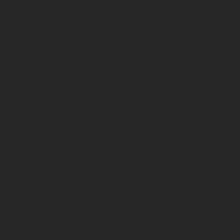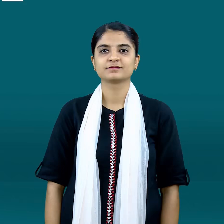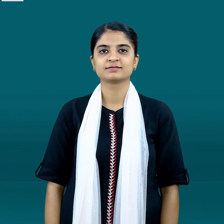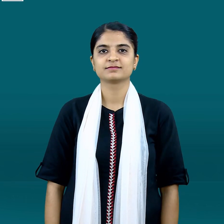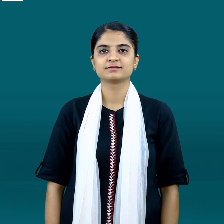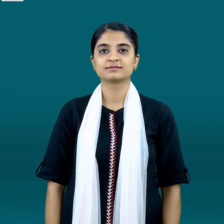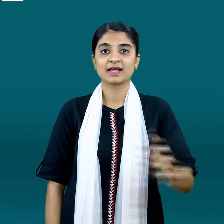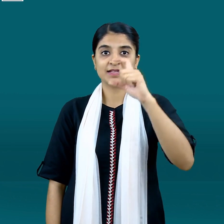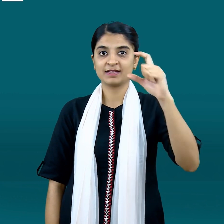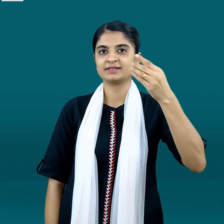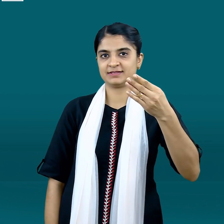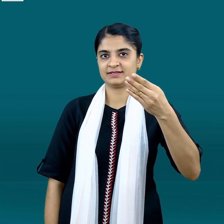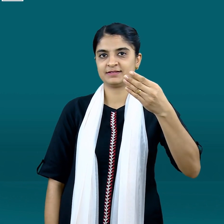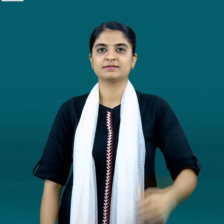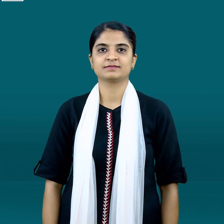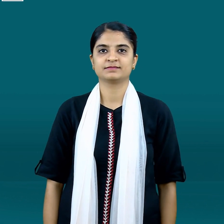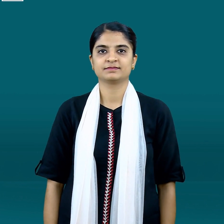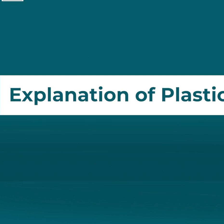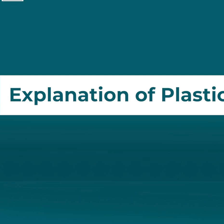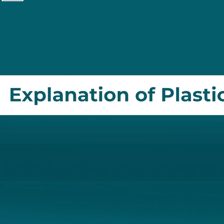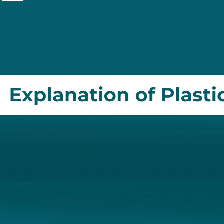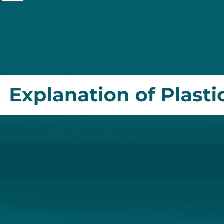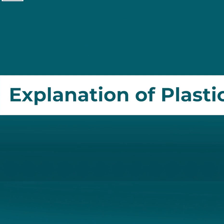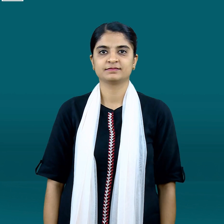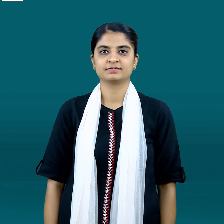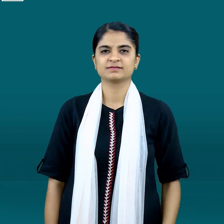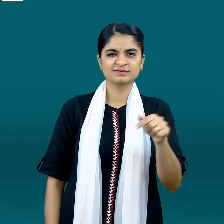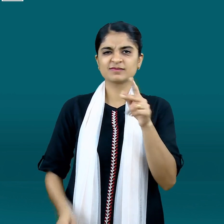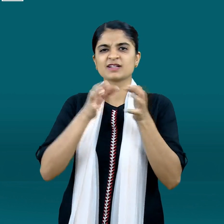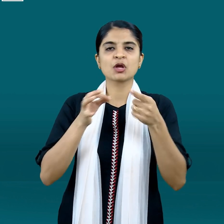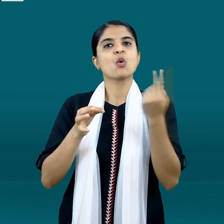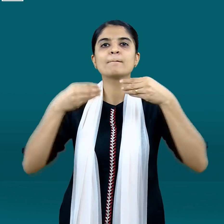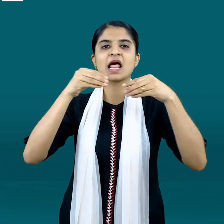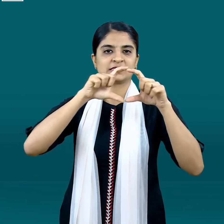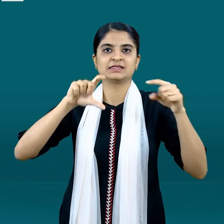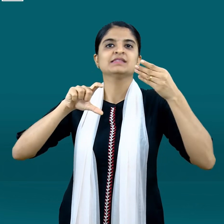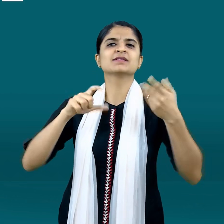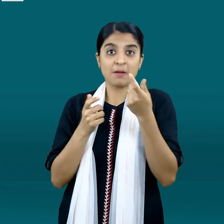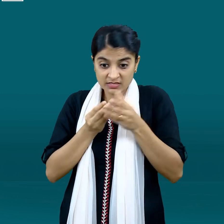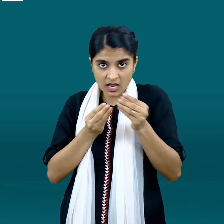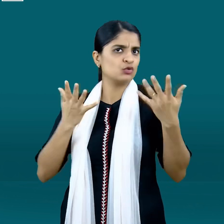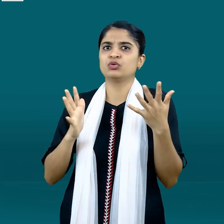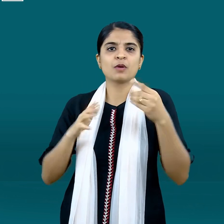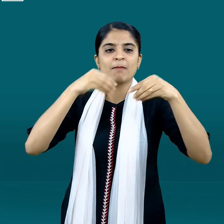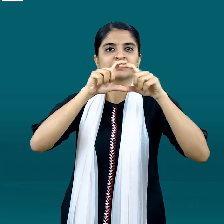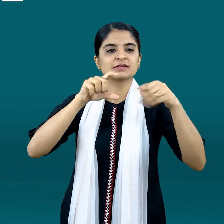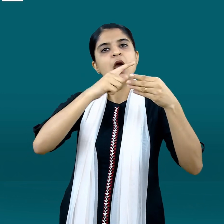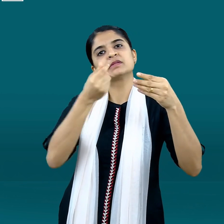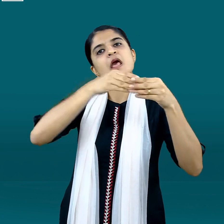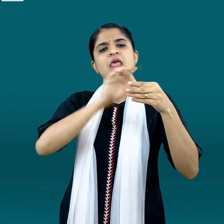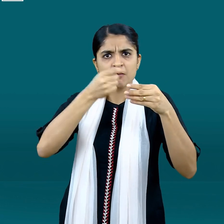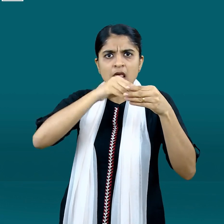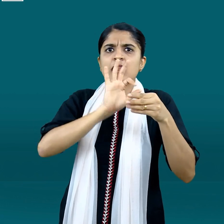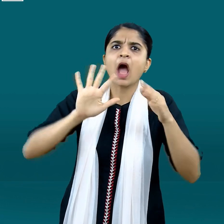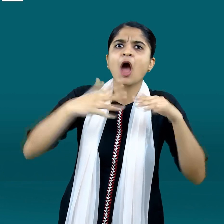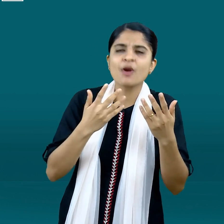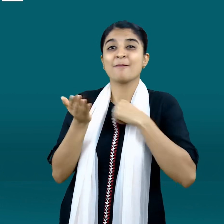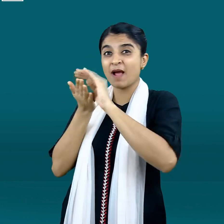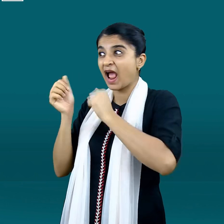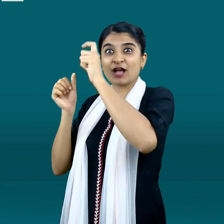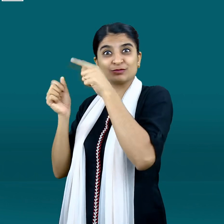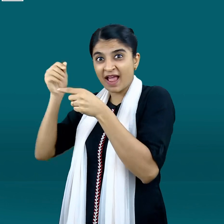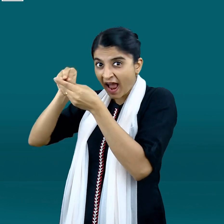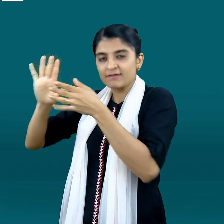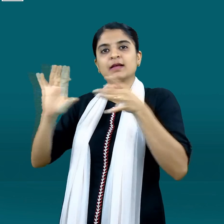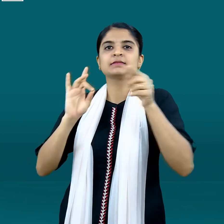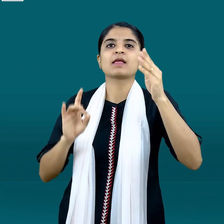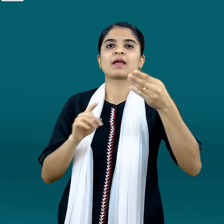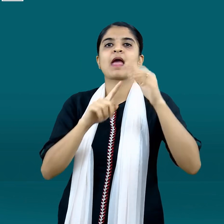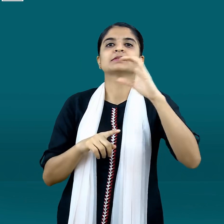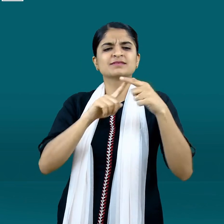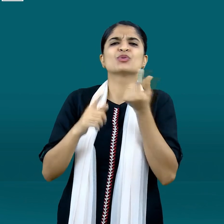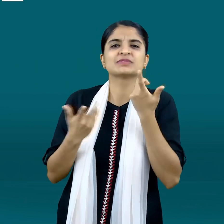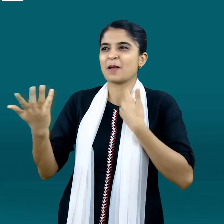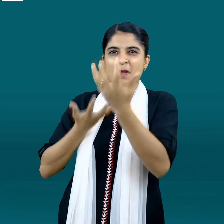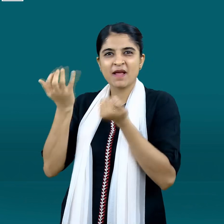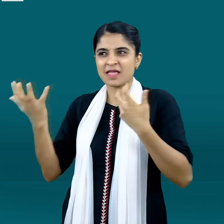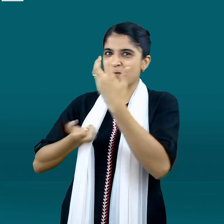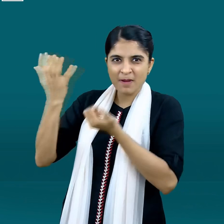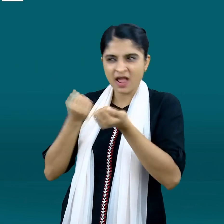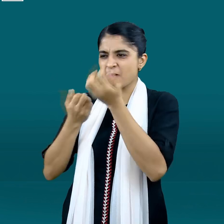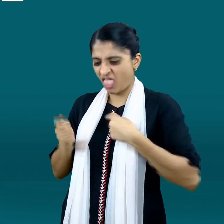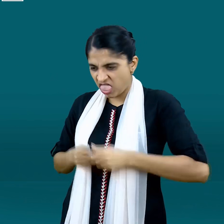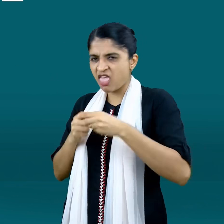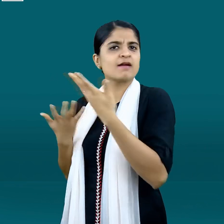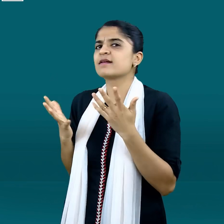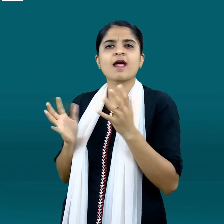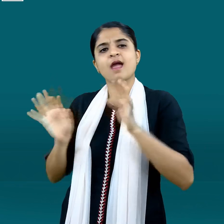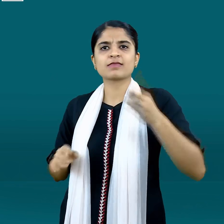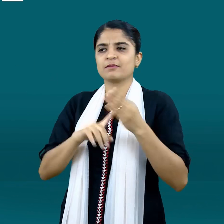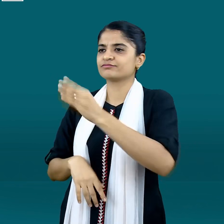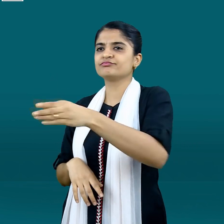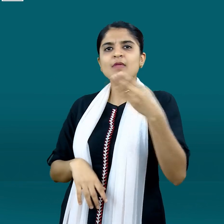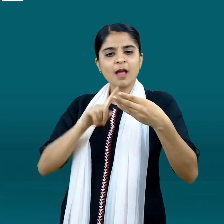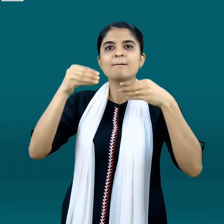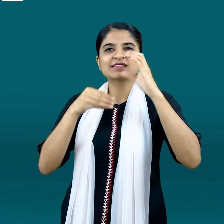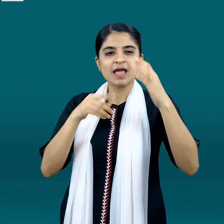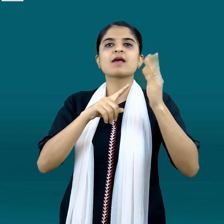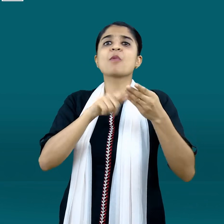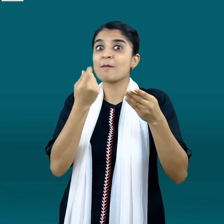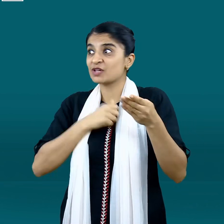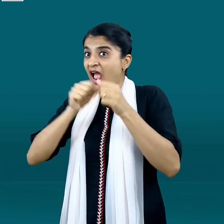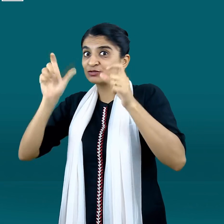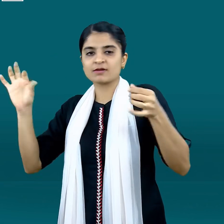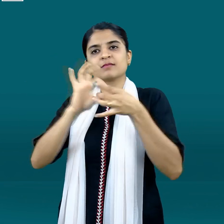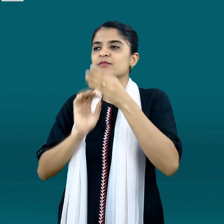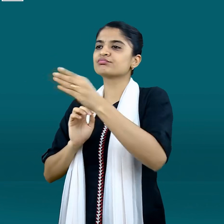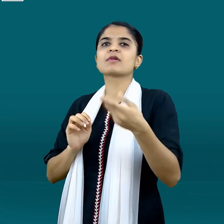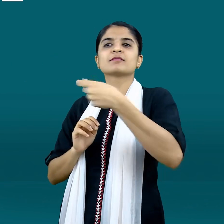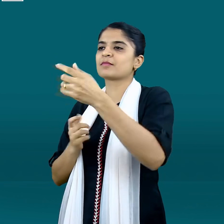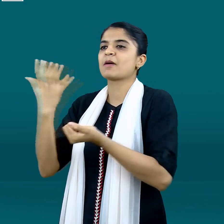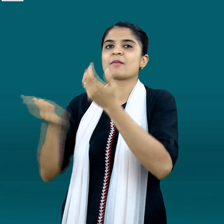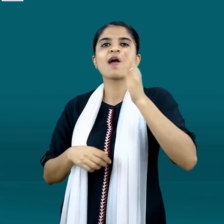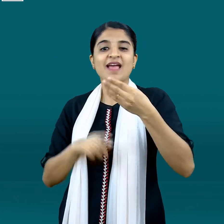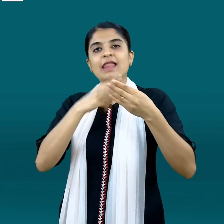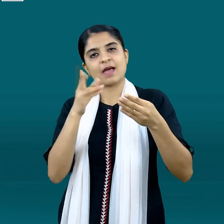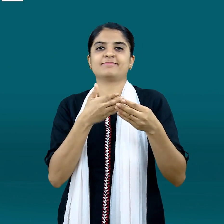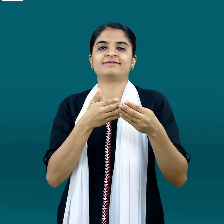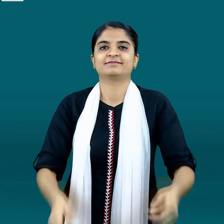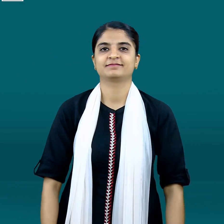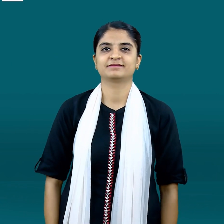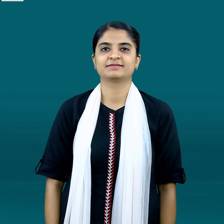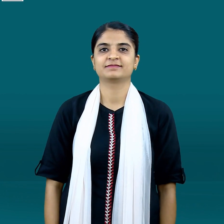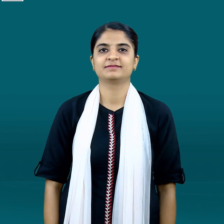Plastic money (credit card)